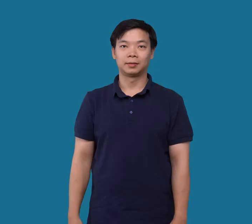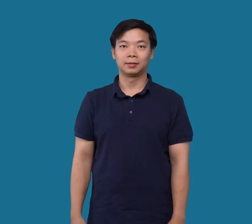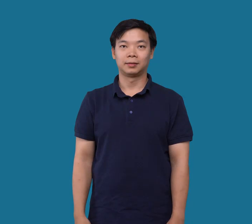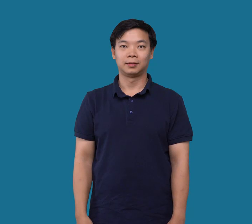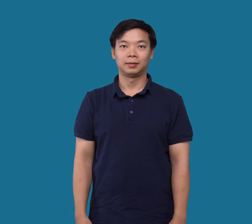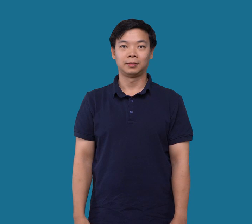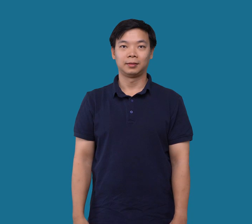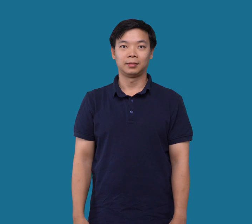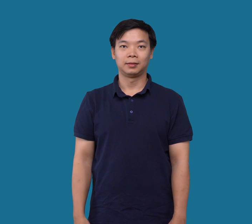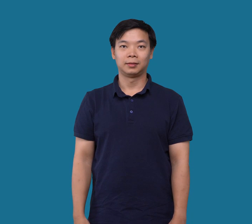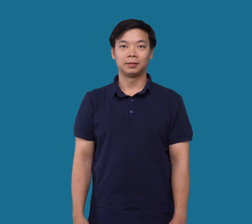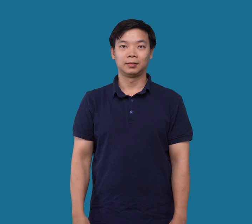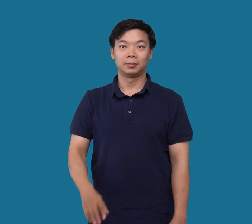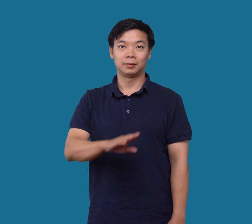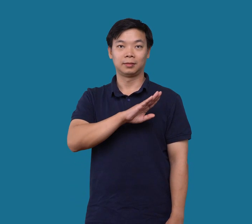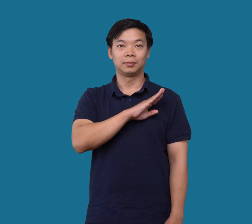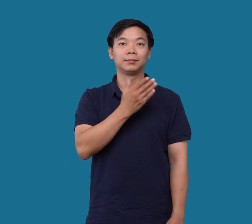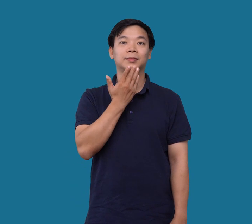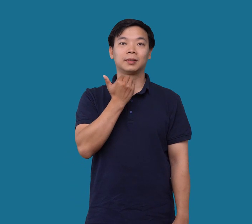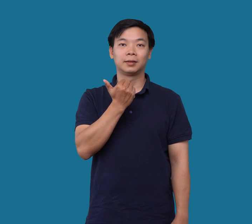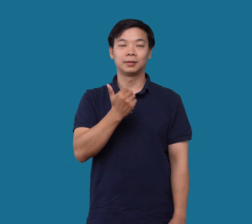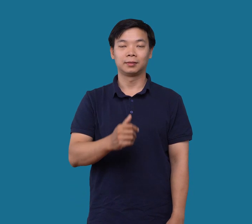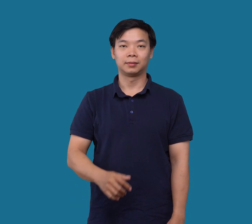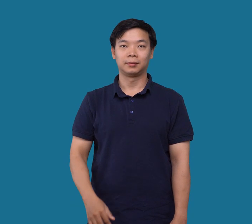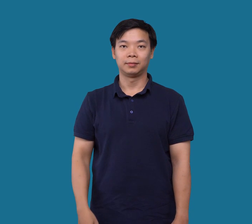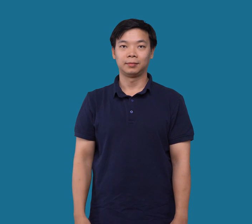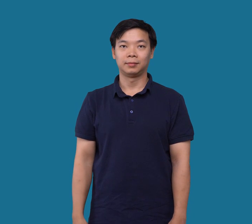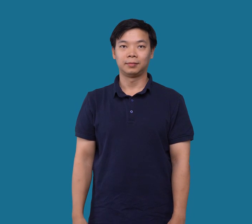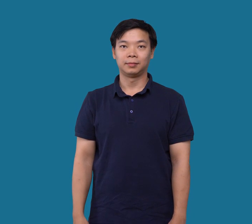em trai